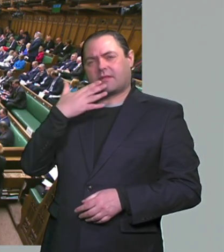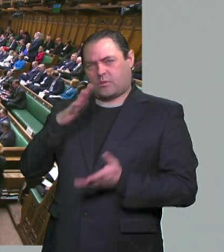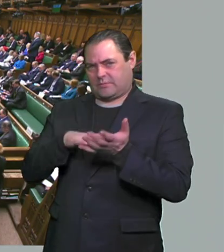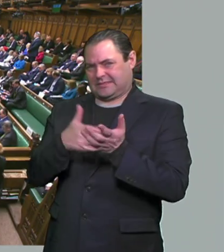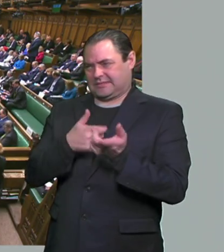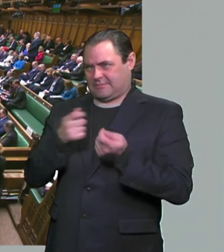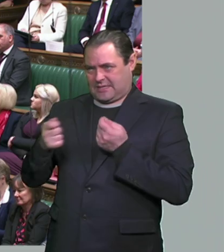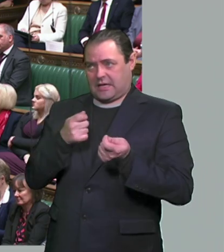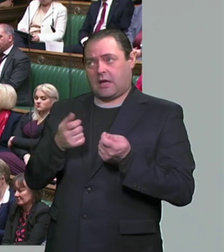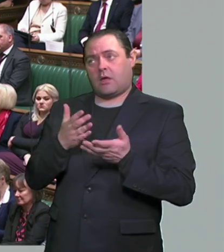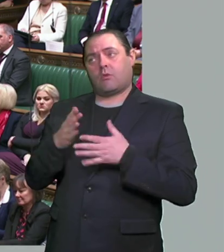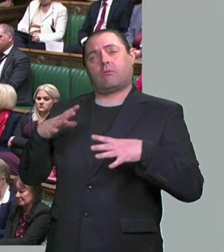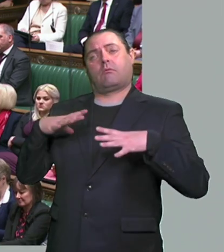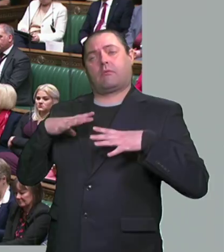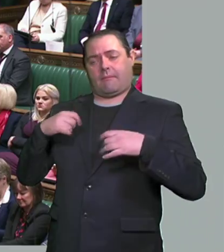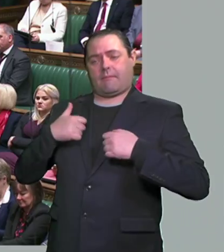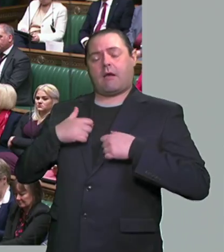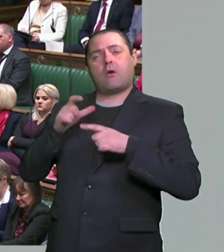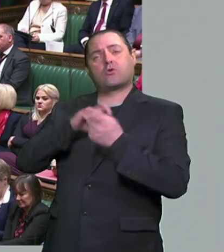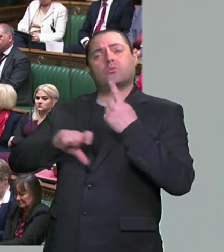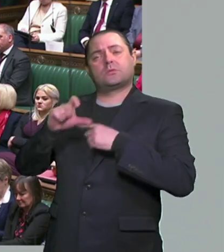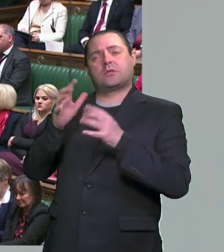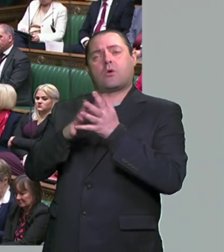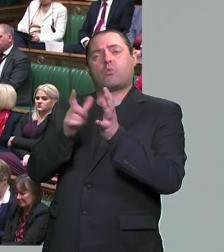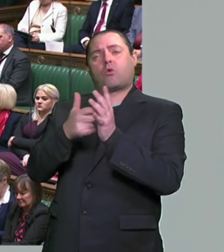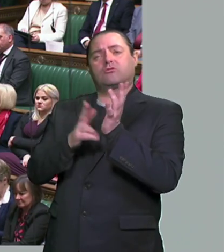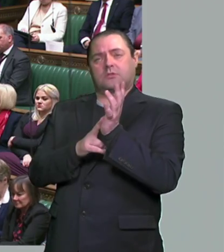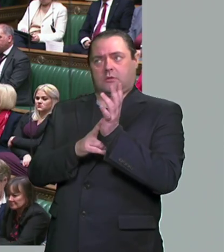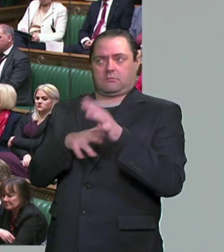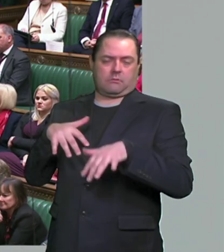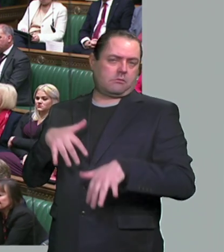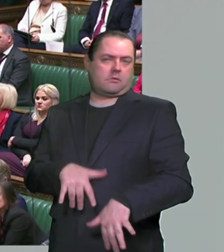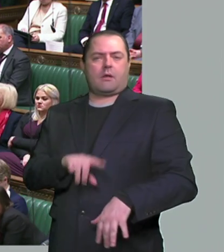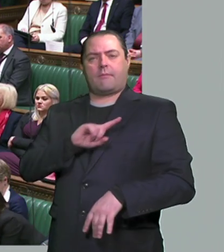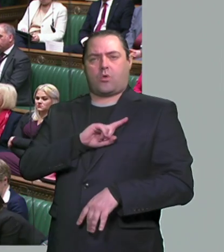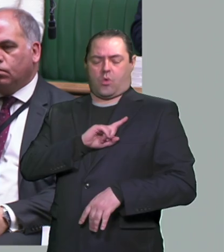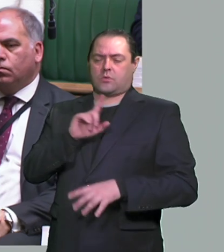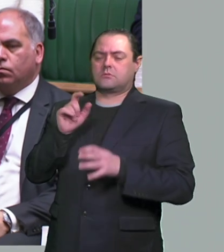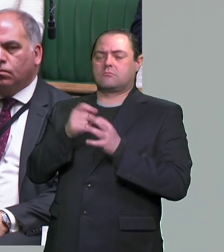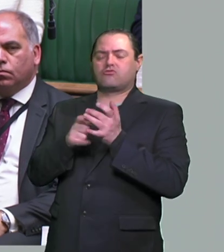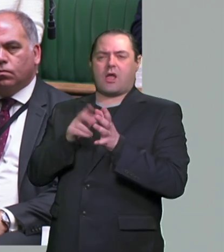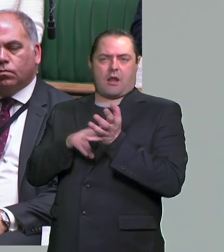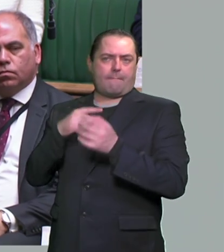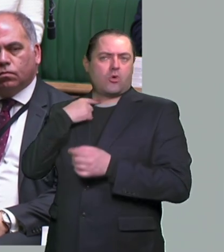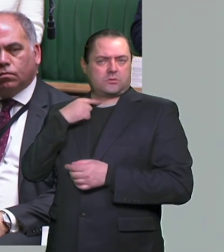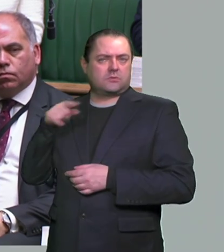During recess, my community in Warrington was rocked by the murder of 16-year-old schoolgirl Brianna Ghey.